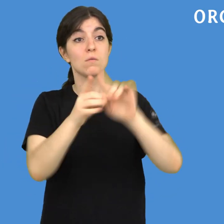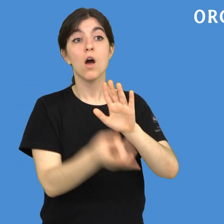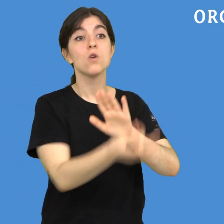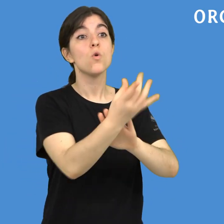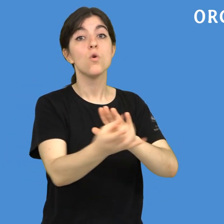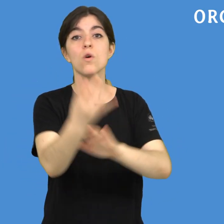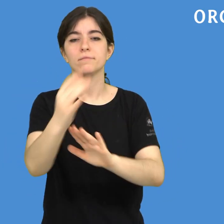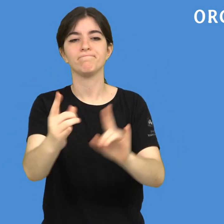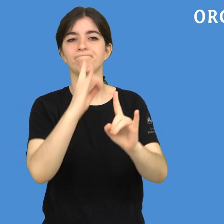crear